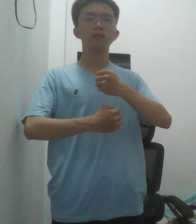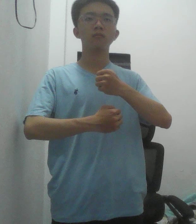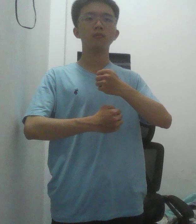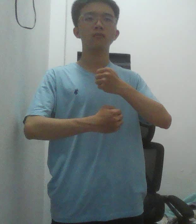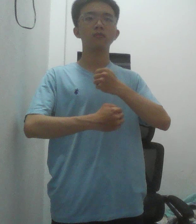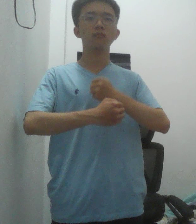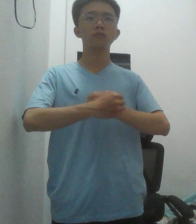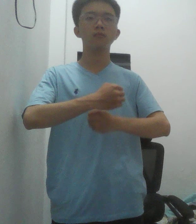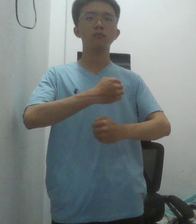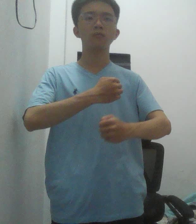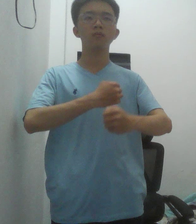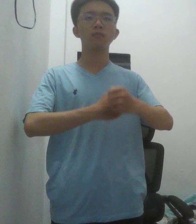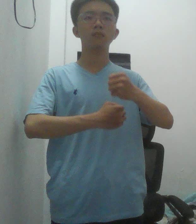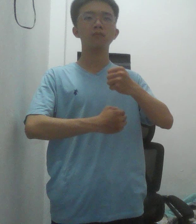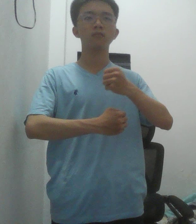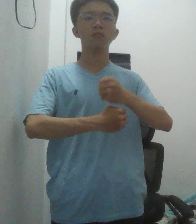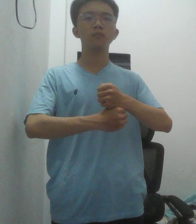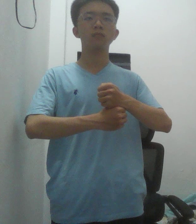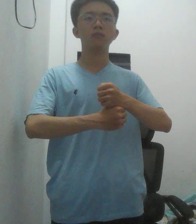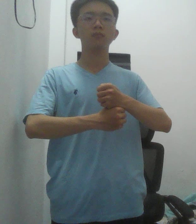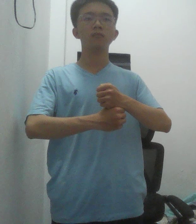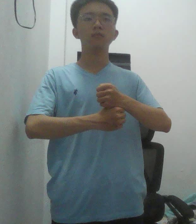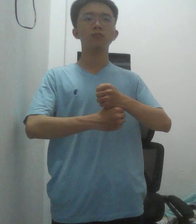nam